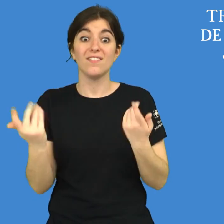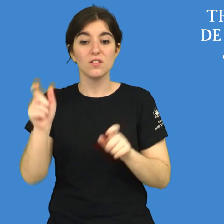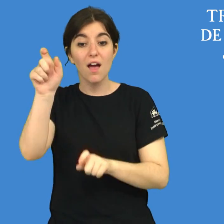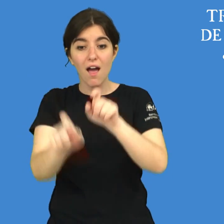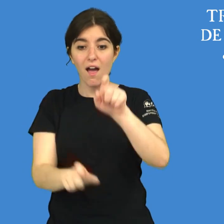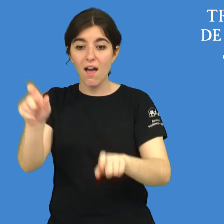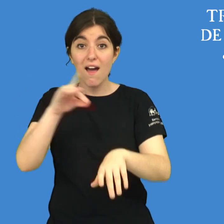persona